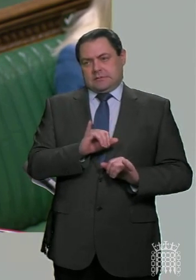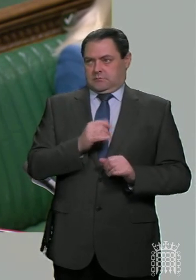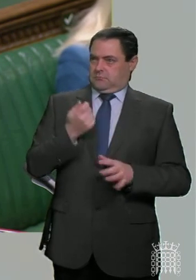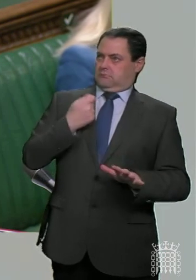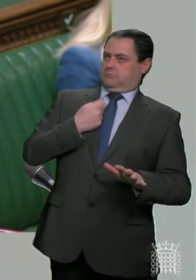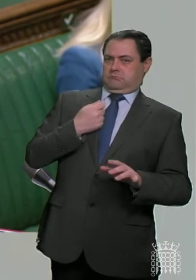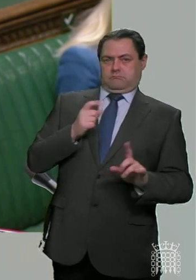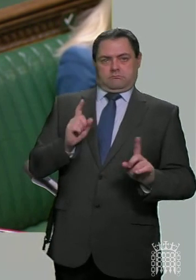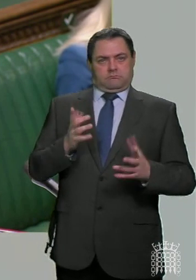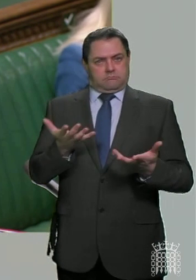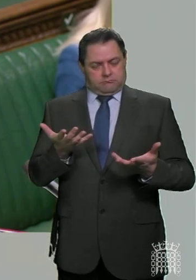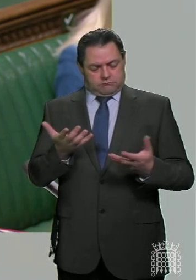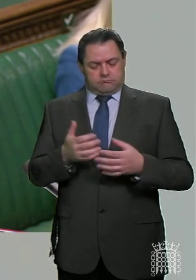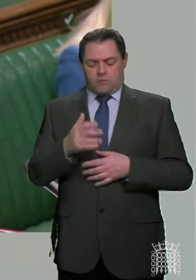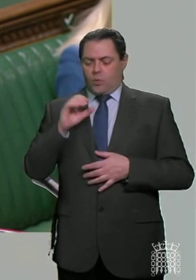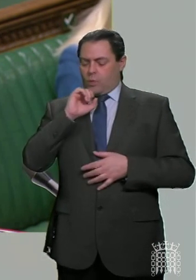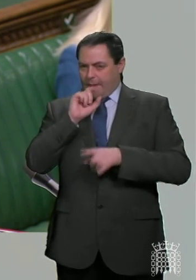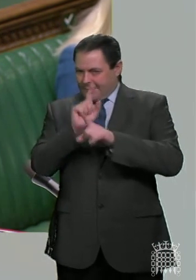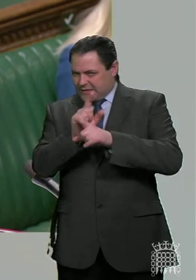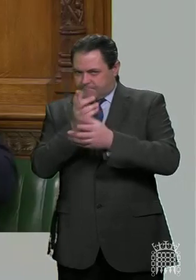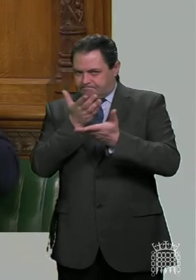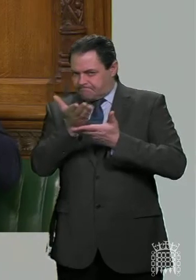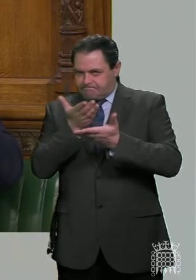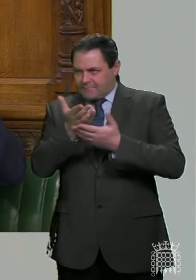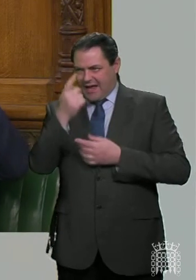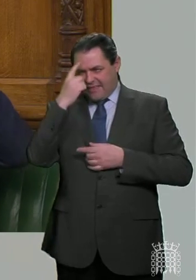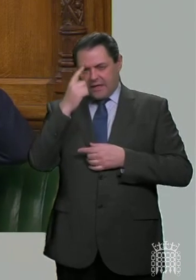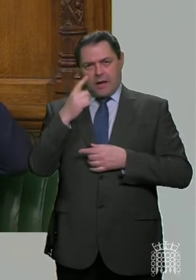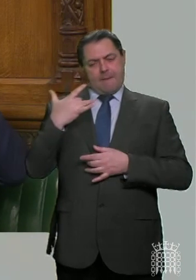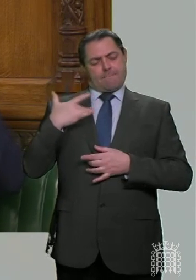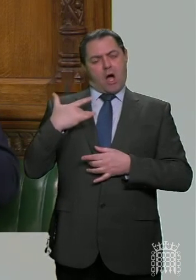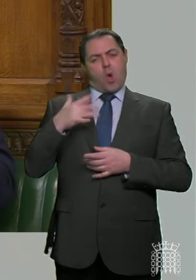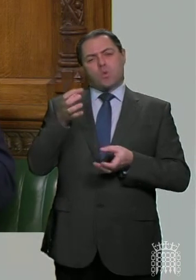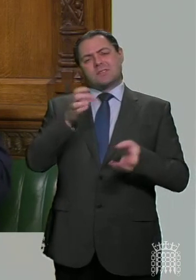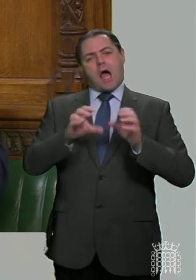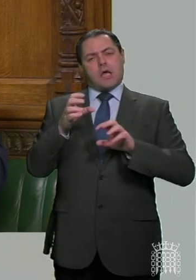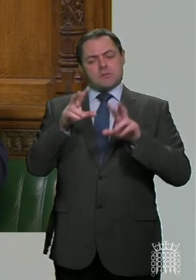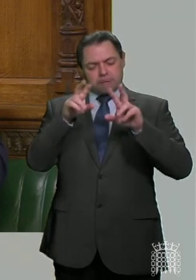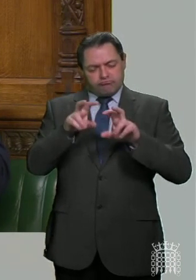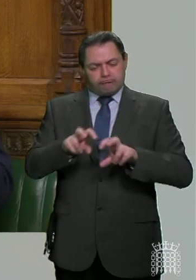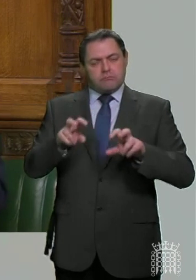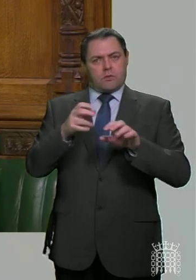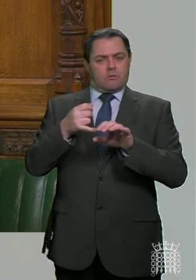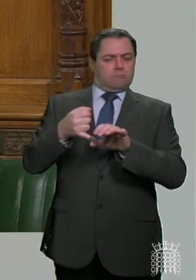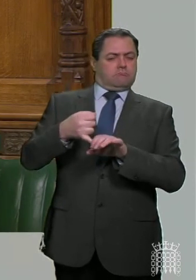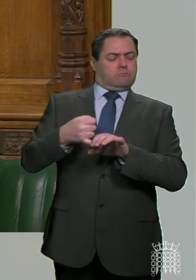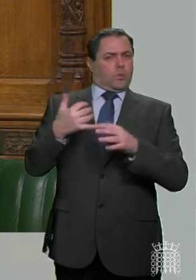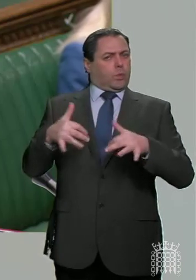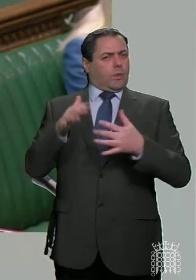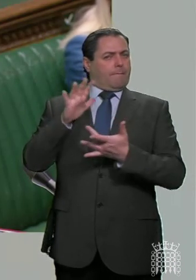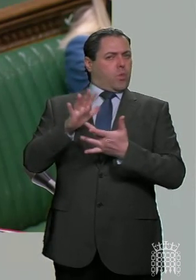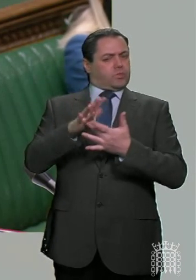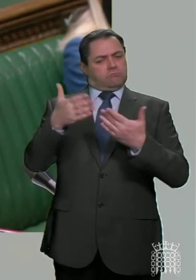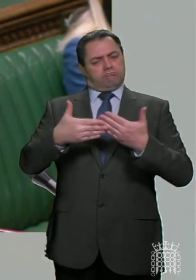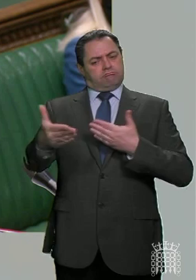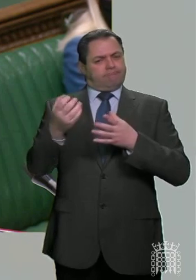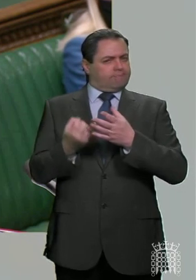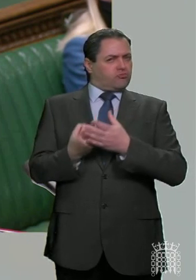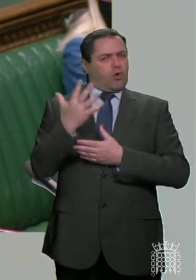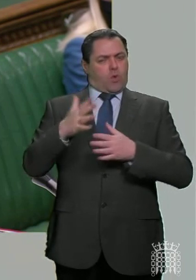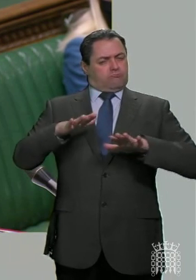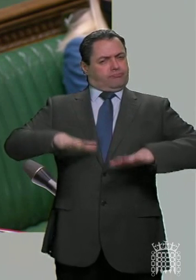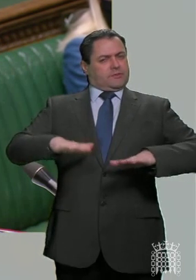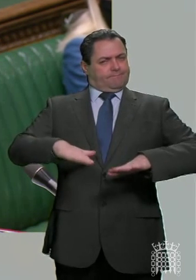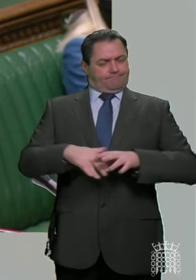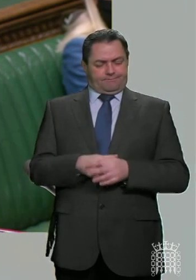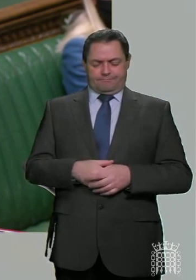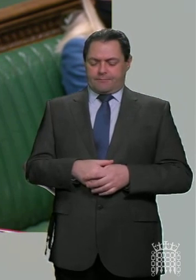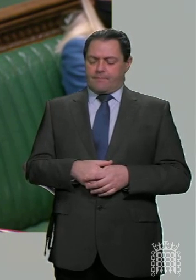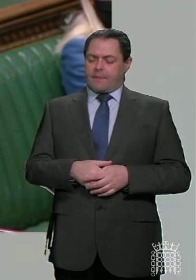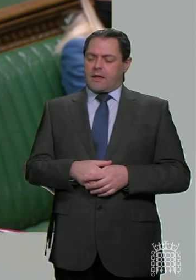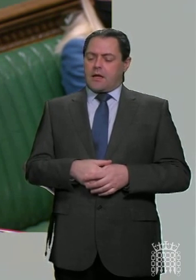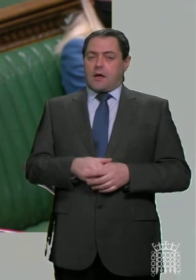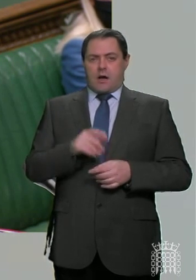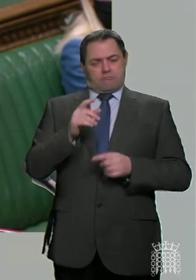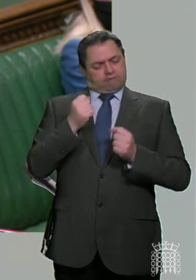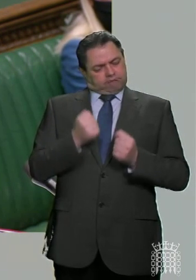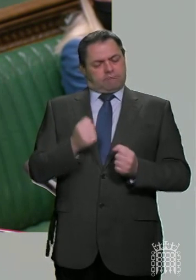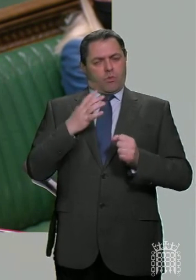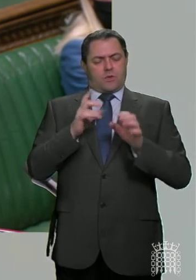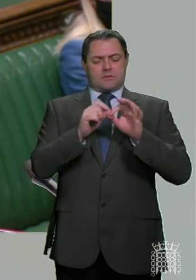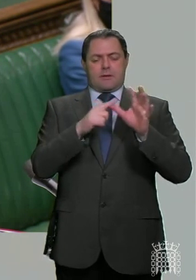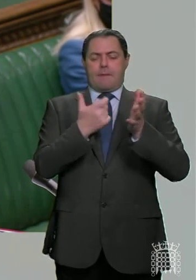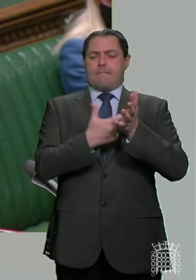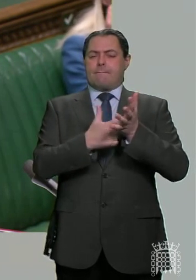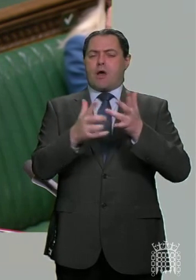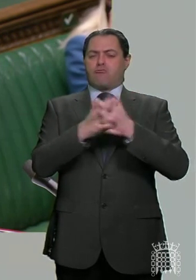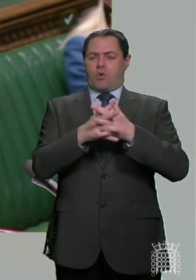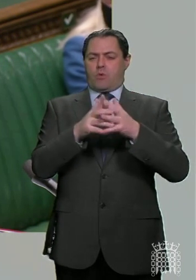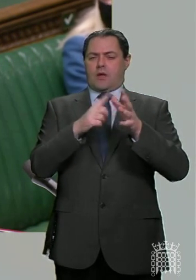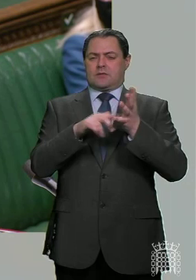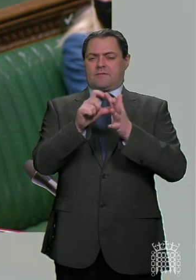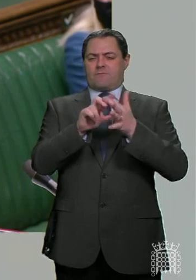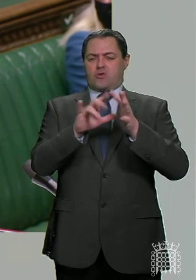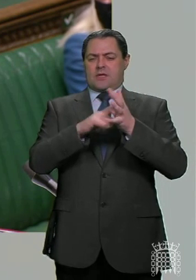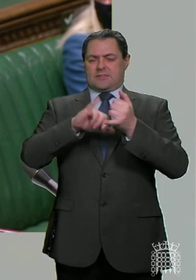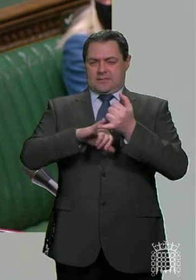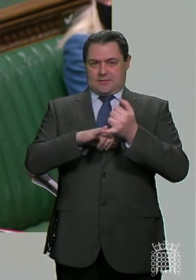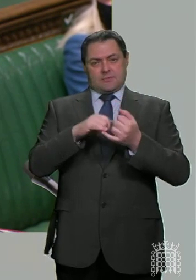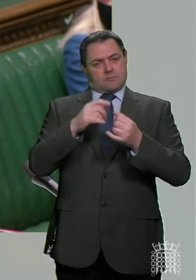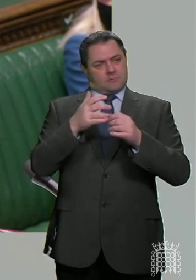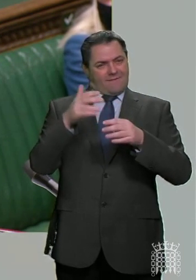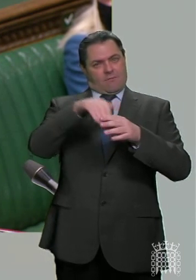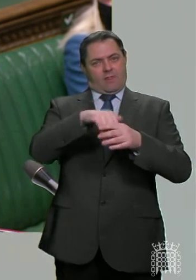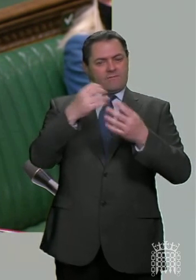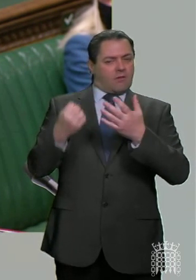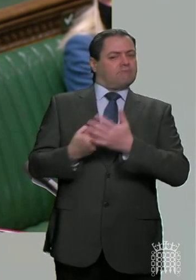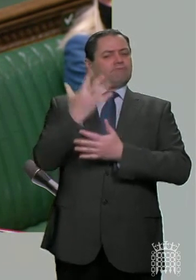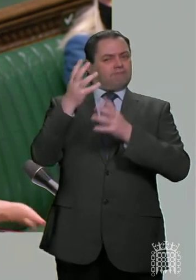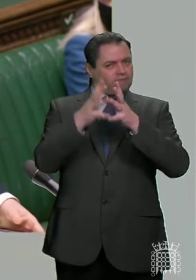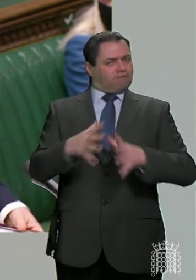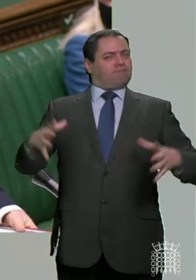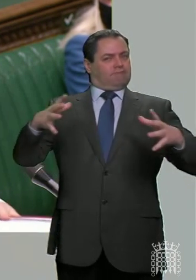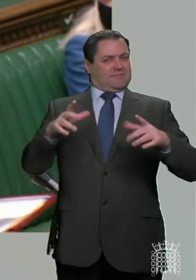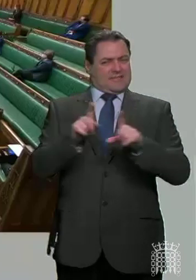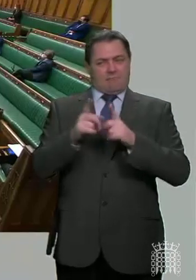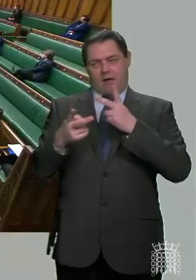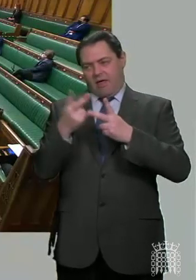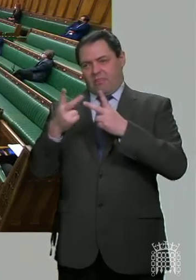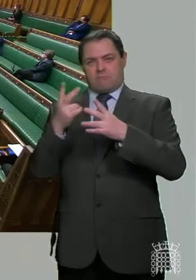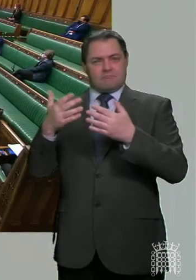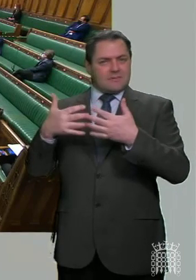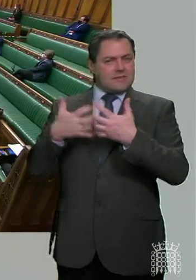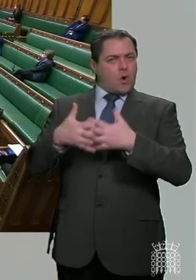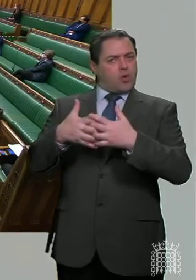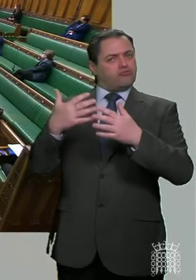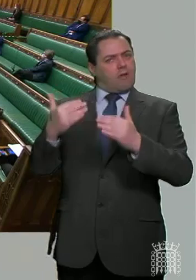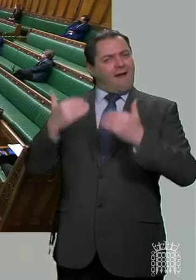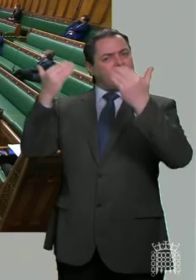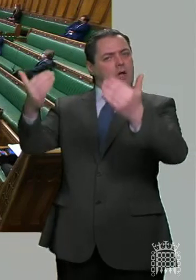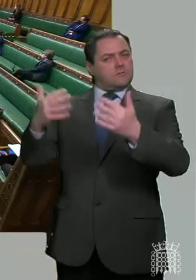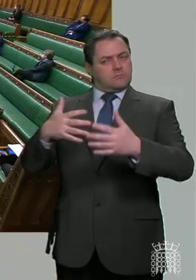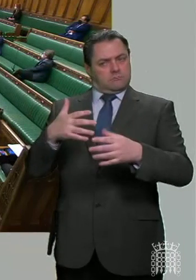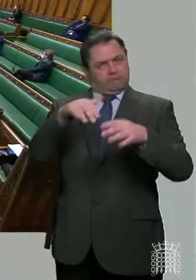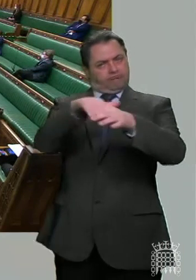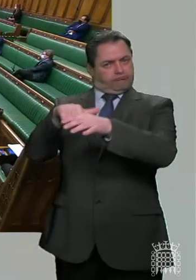I will certainly meet him. I believe that bioscience is one of the great growth areas for this country in the future, and I am determined that Barrow and Furness should take part in that boom along with everywhere else, as well as other high technologies.